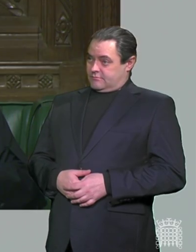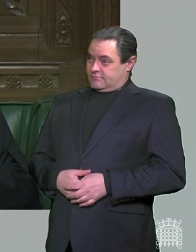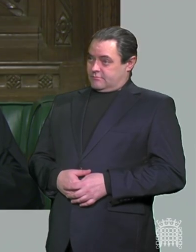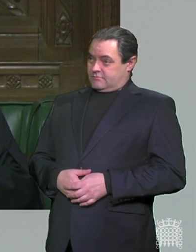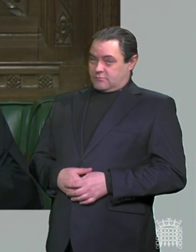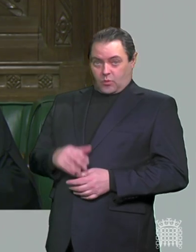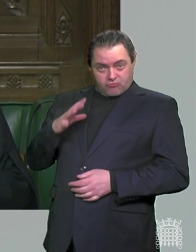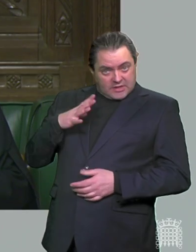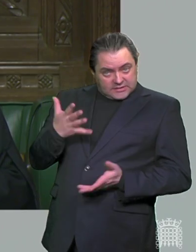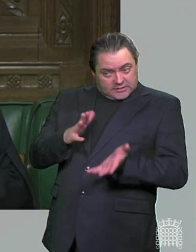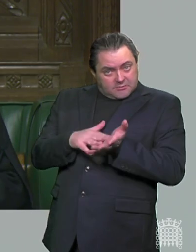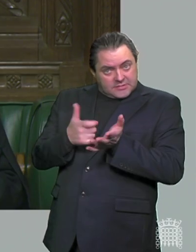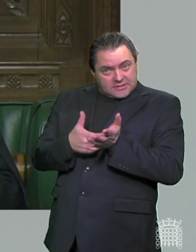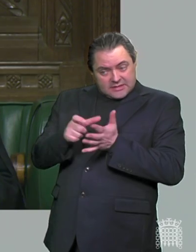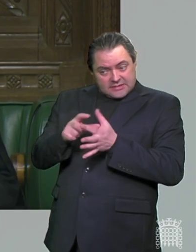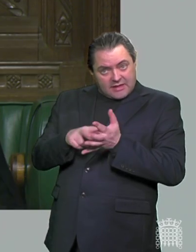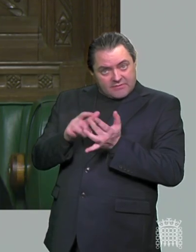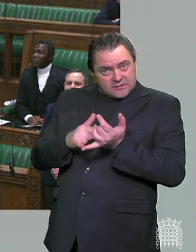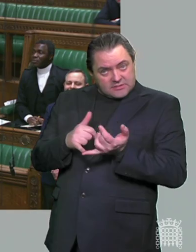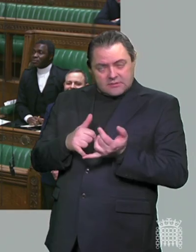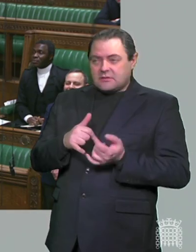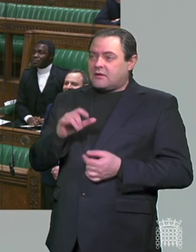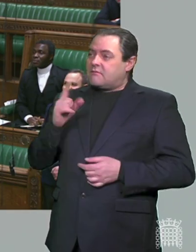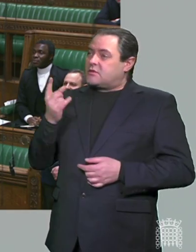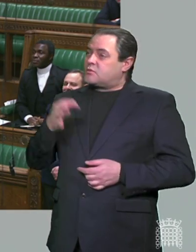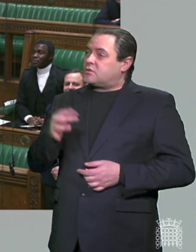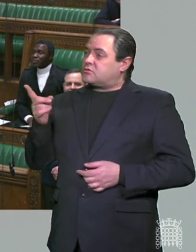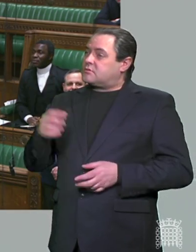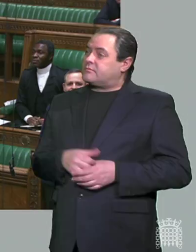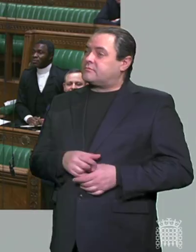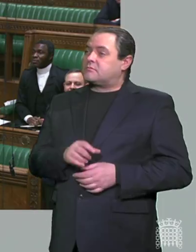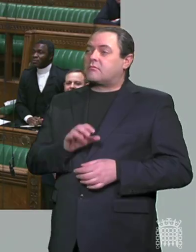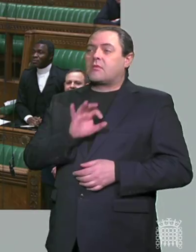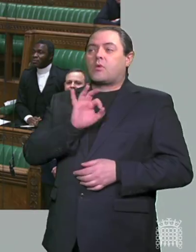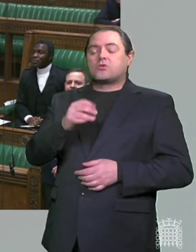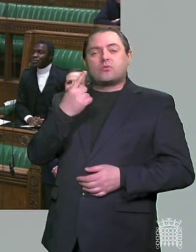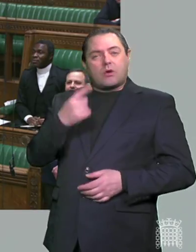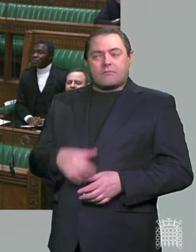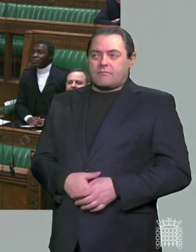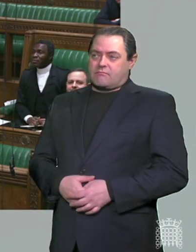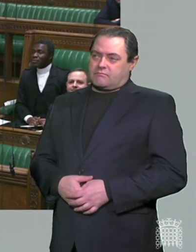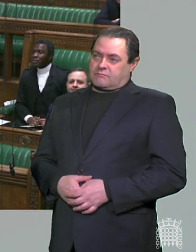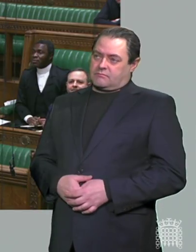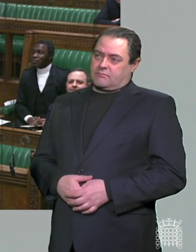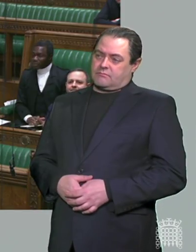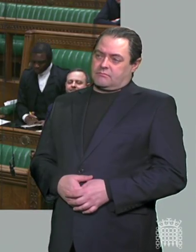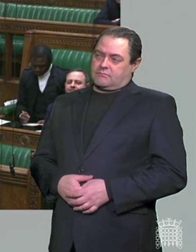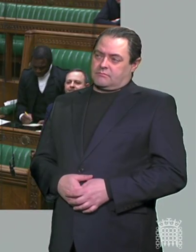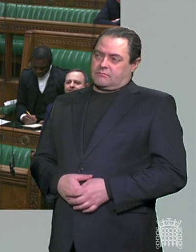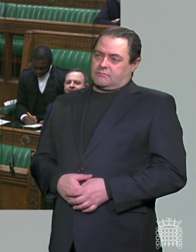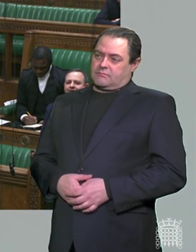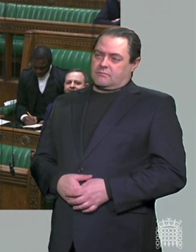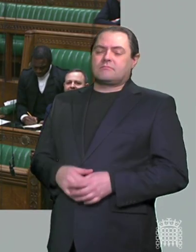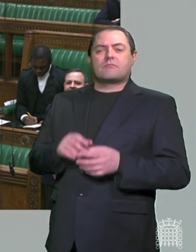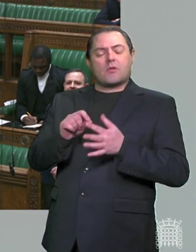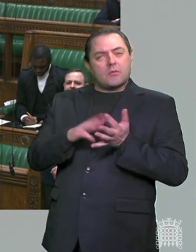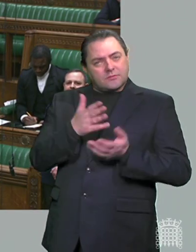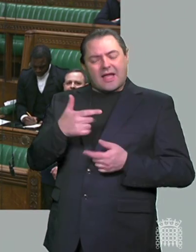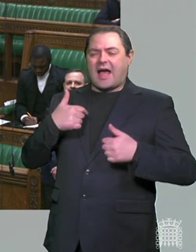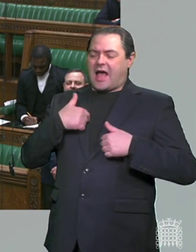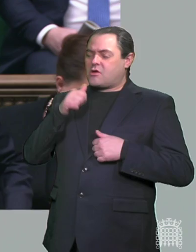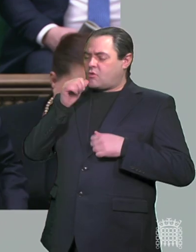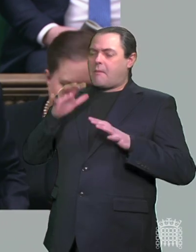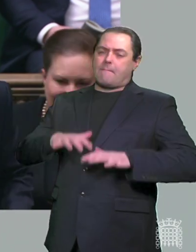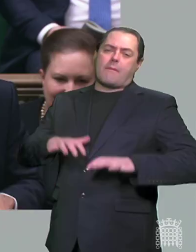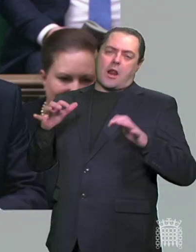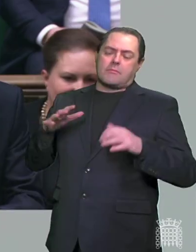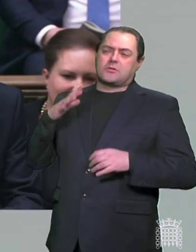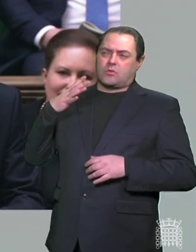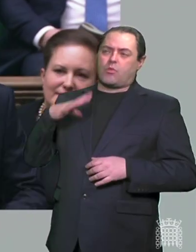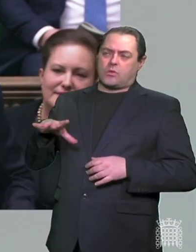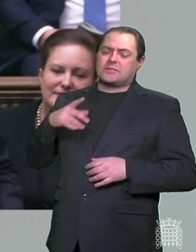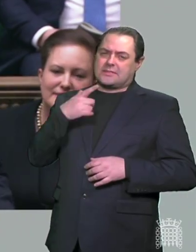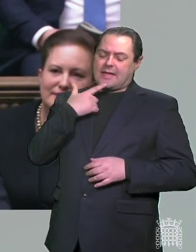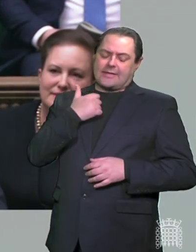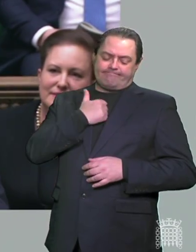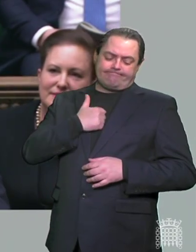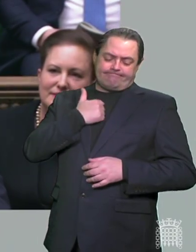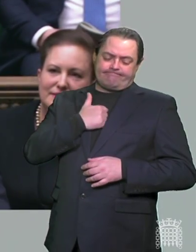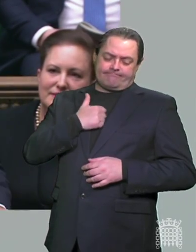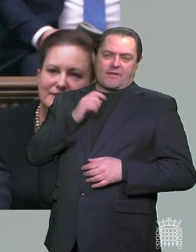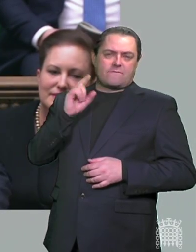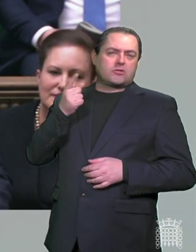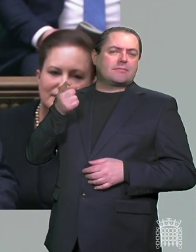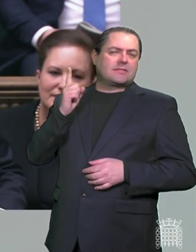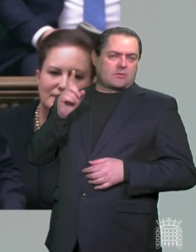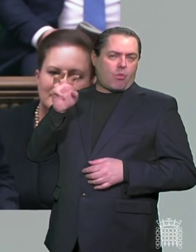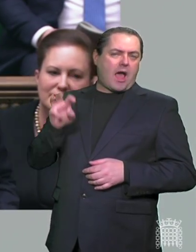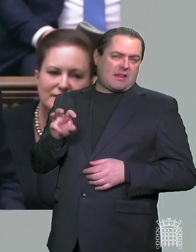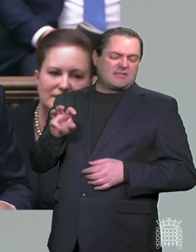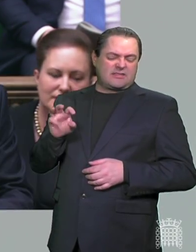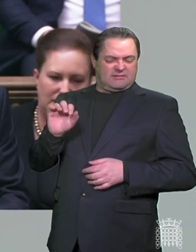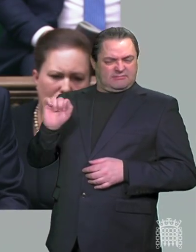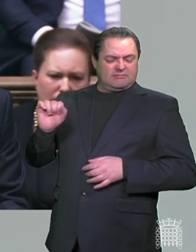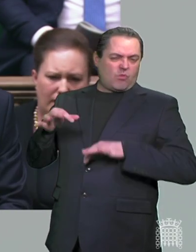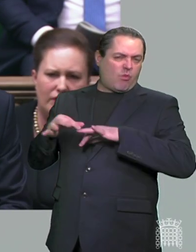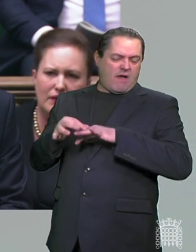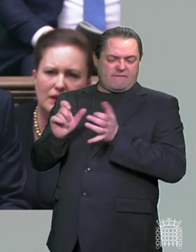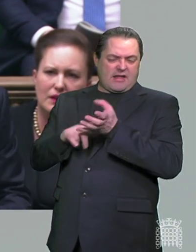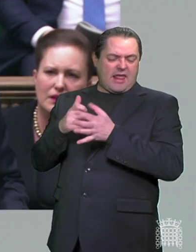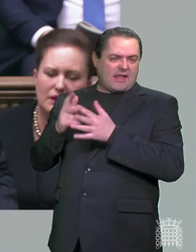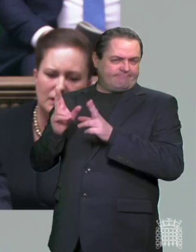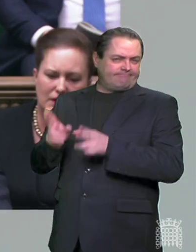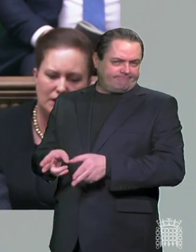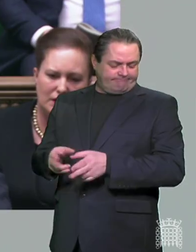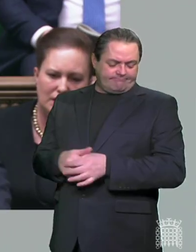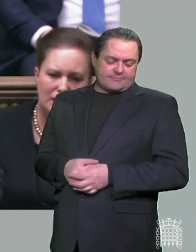I know the whole House will want to join me in sending condolences to the First Minister of Wales on the death of his wife, Clare.